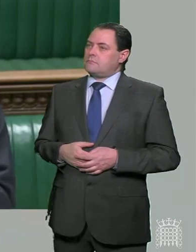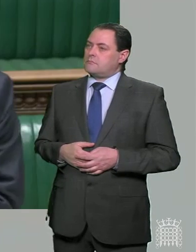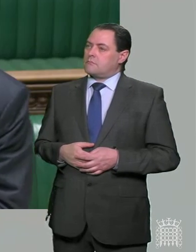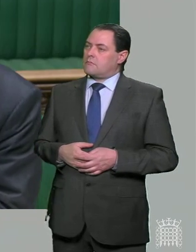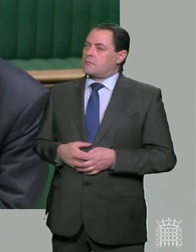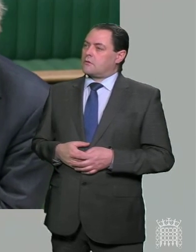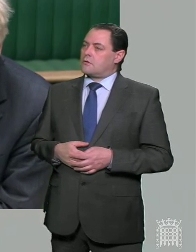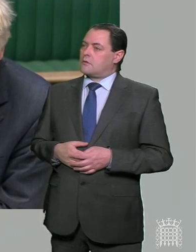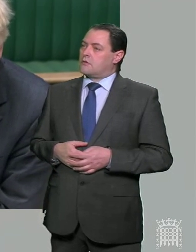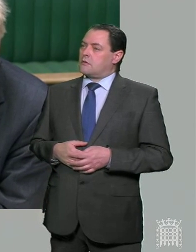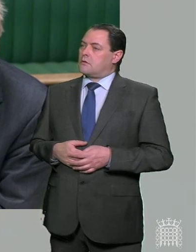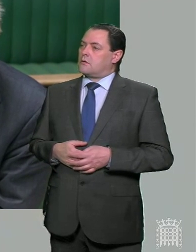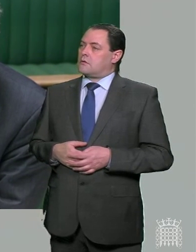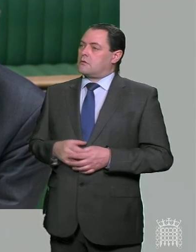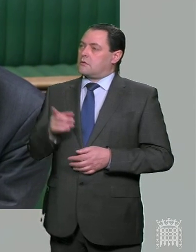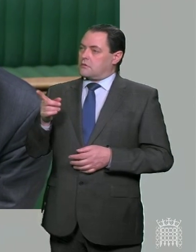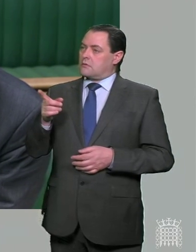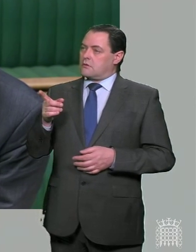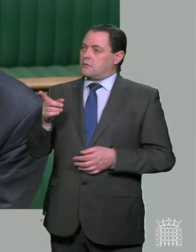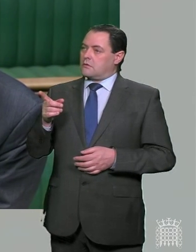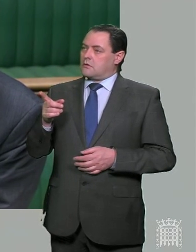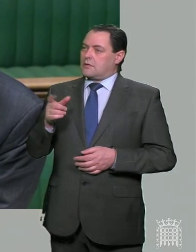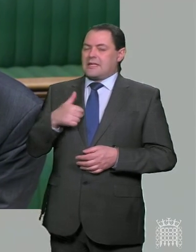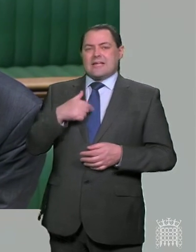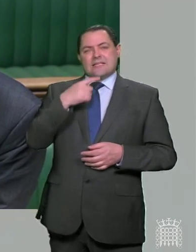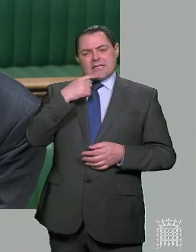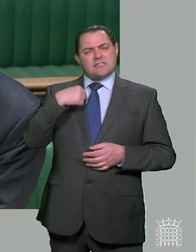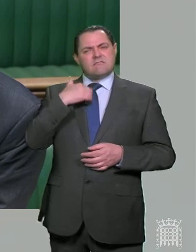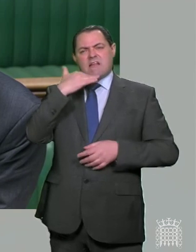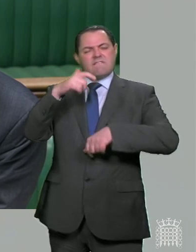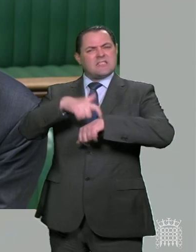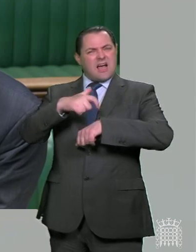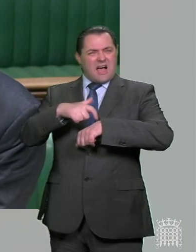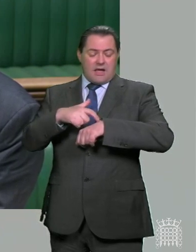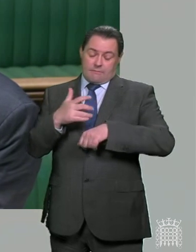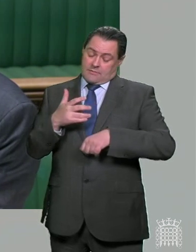Well, Mr Speaker—the right honourable Gentleman says we had all the time in the world.